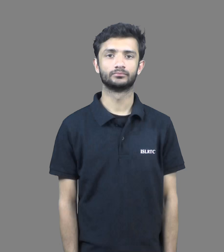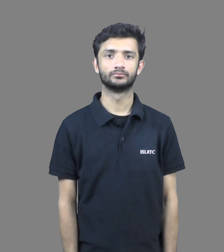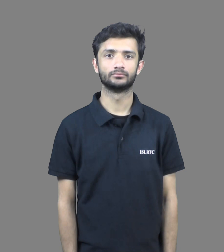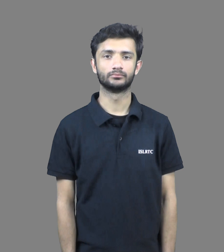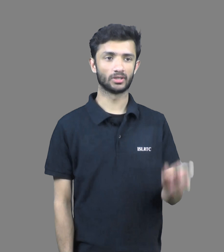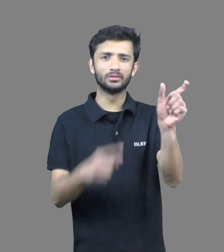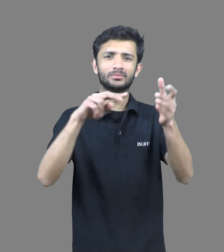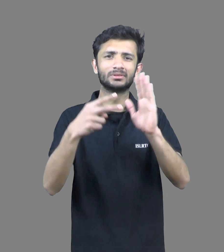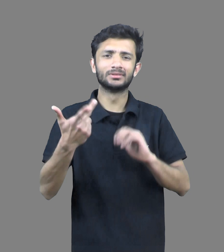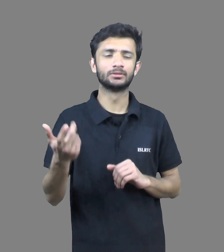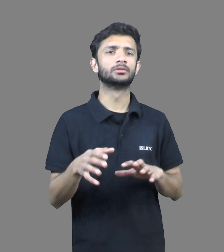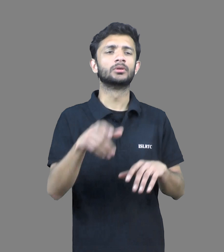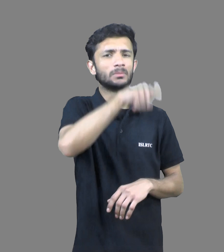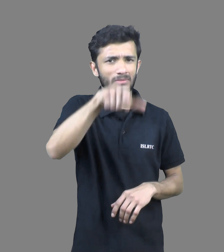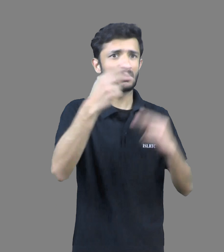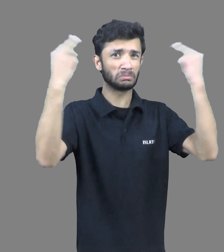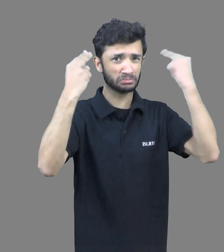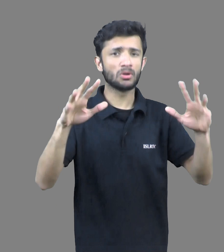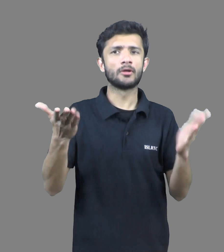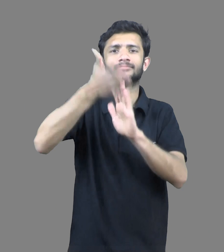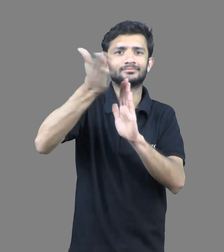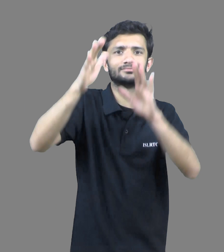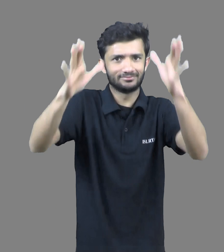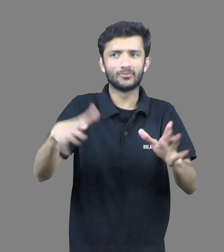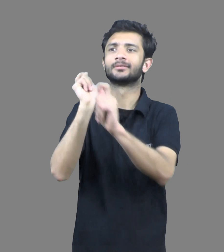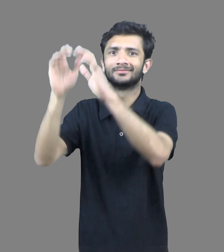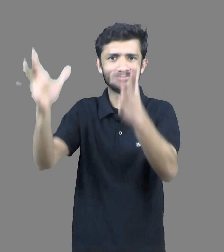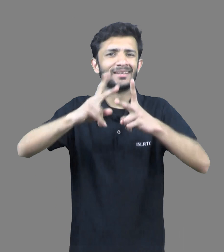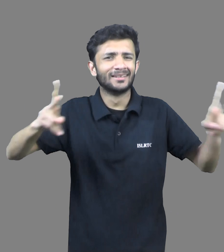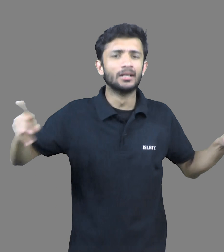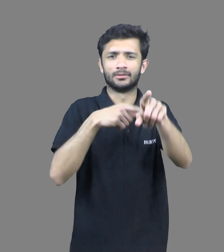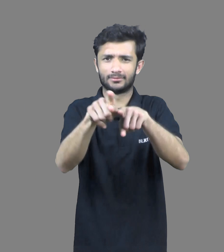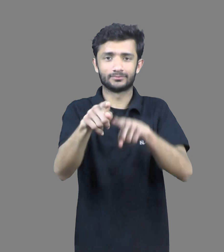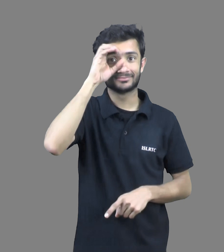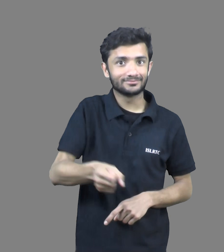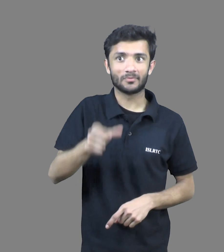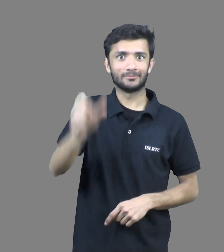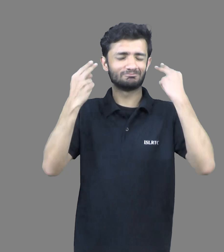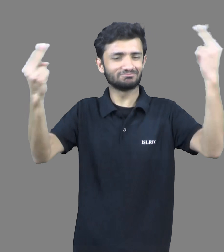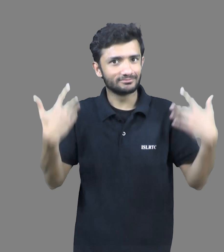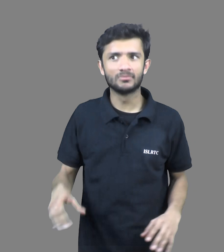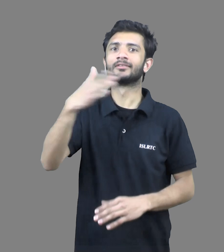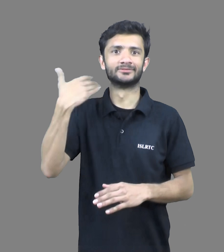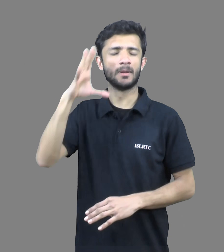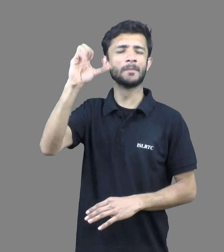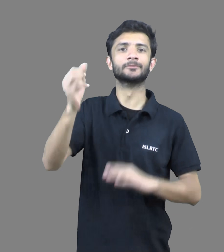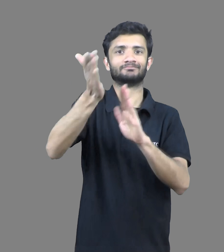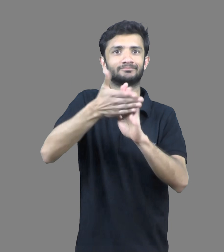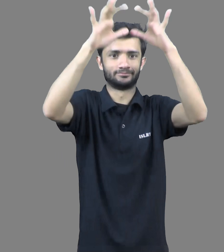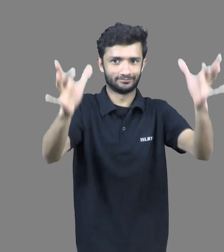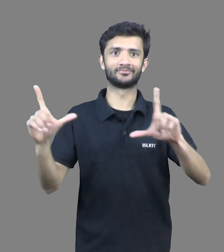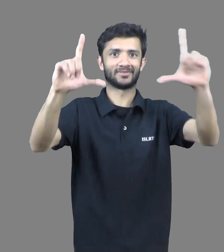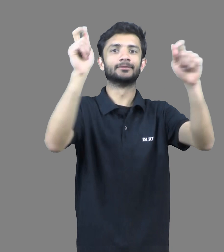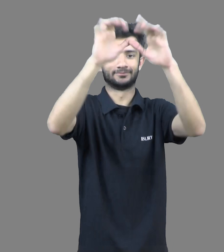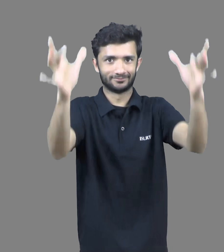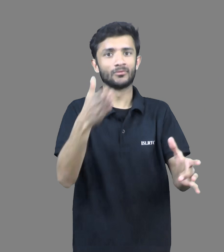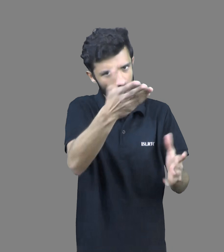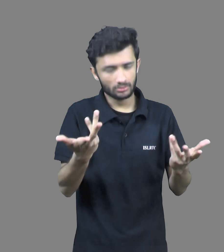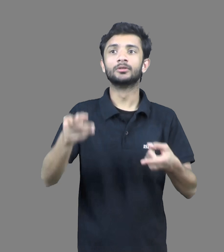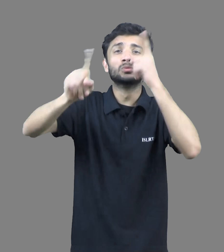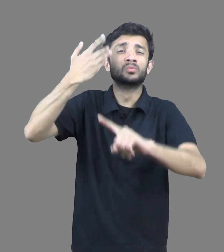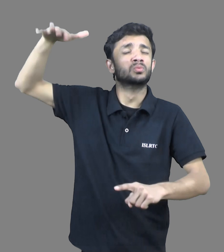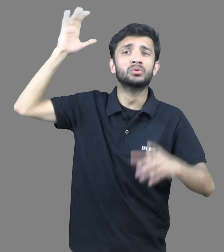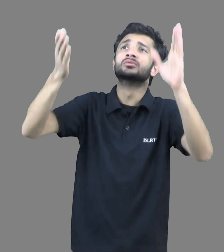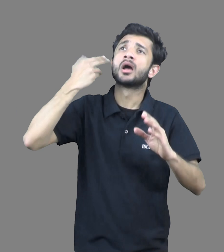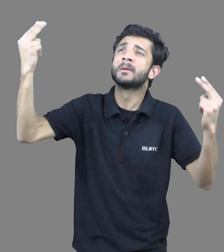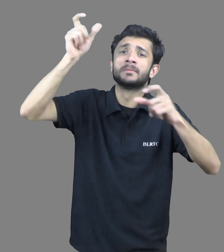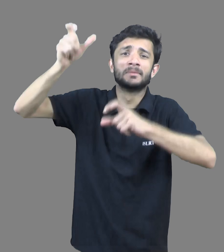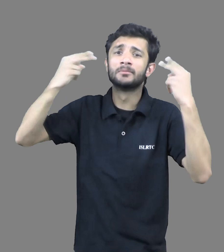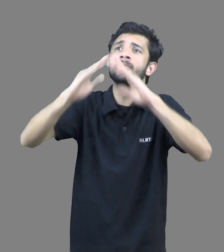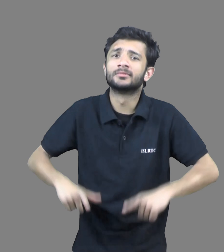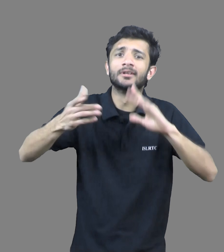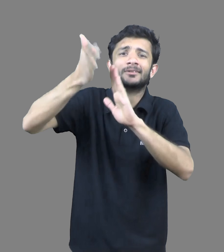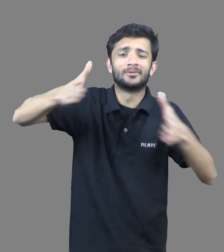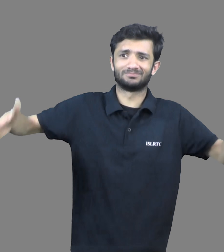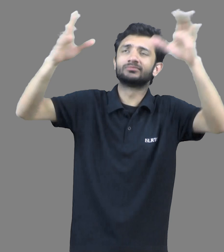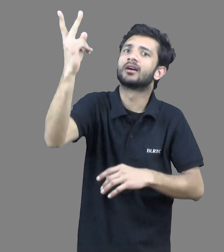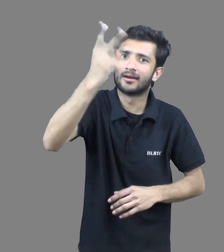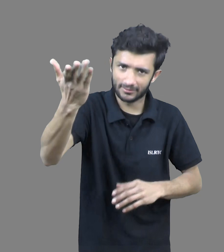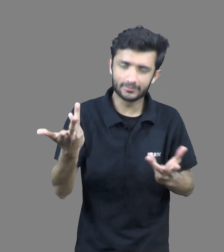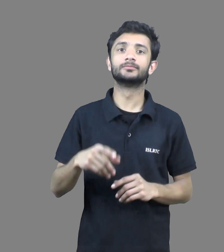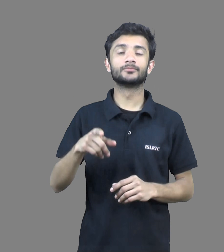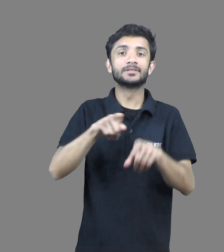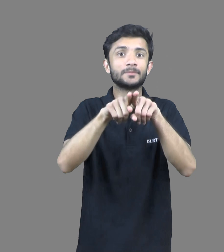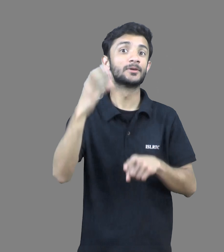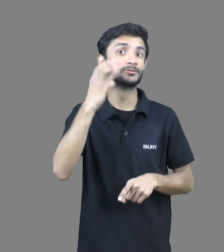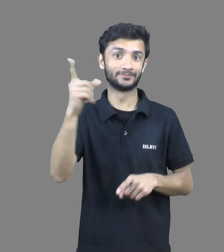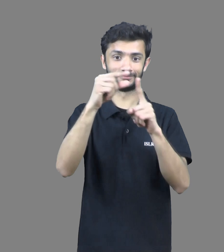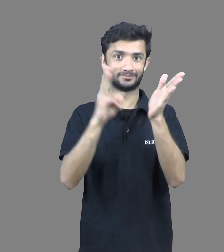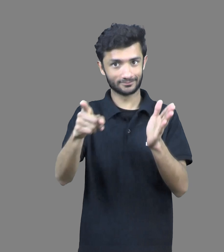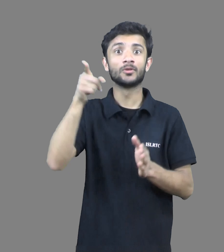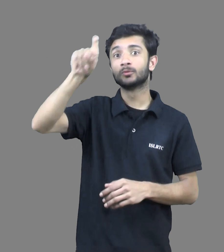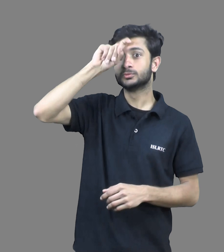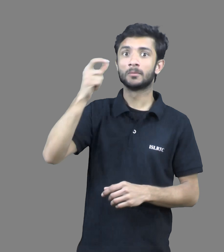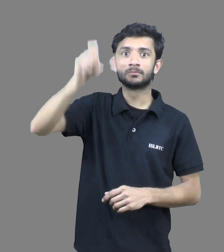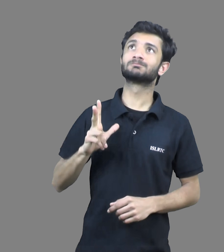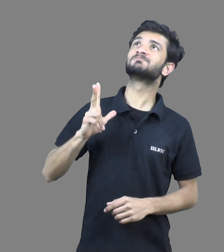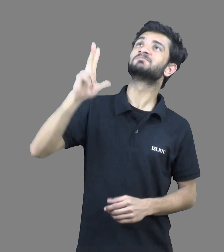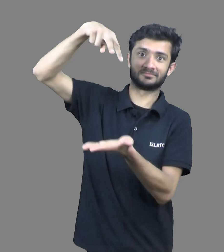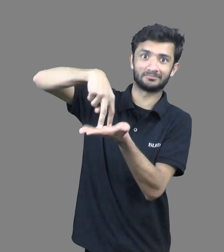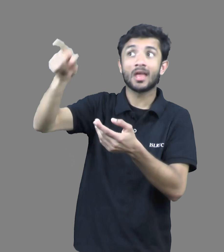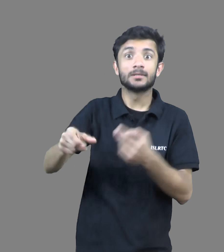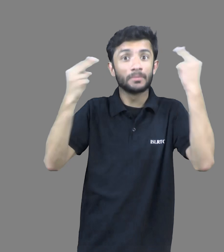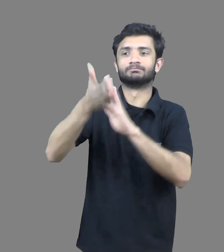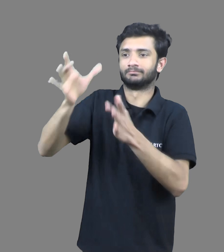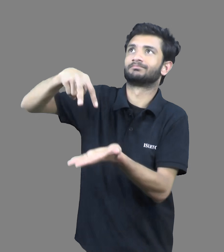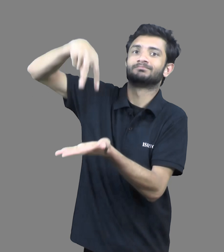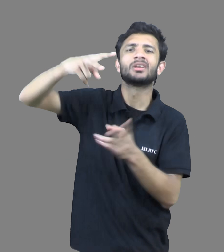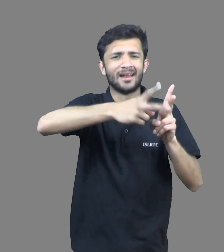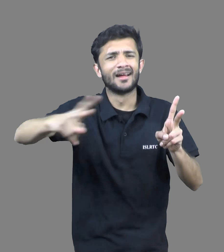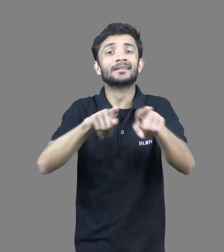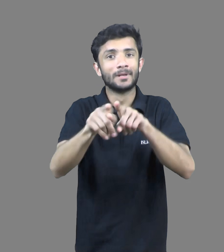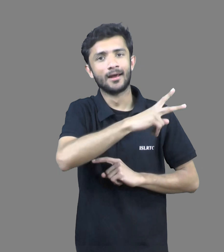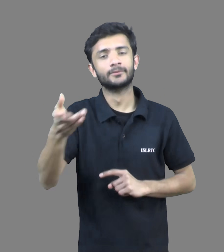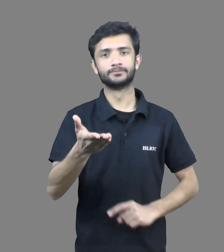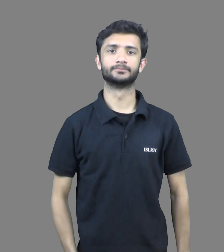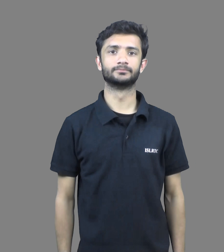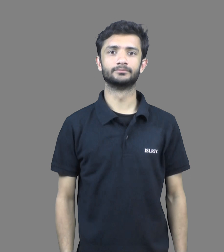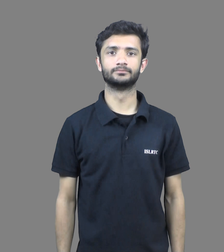Bust Statue Memorial